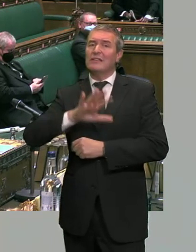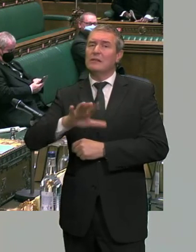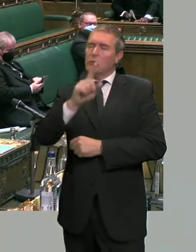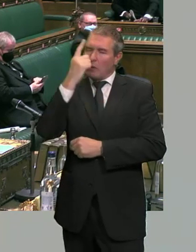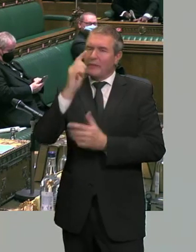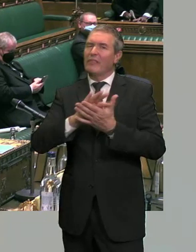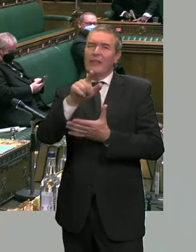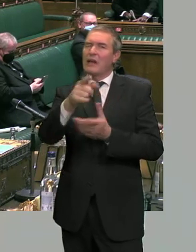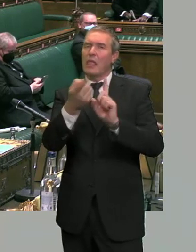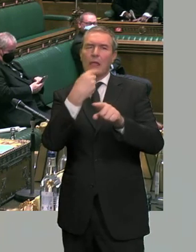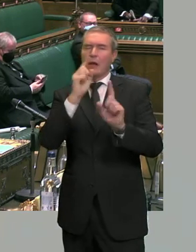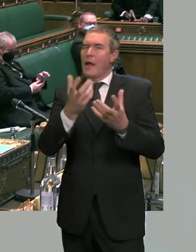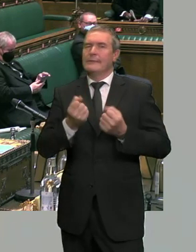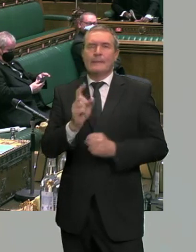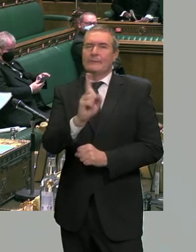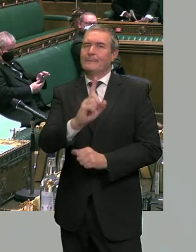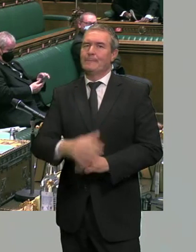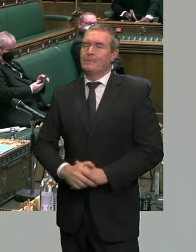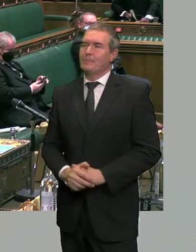That line just isn’t going to wash with me.